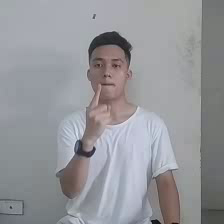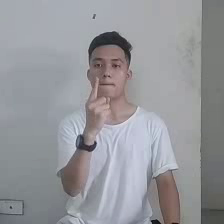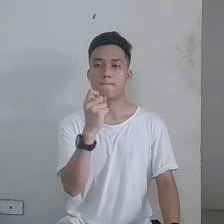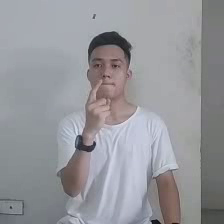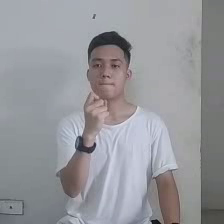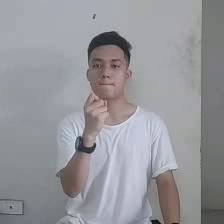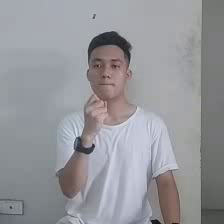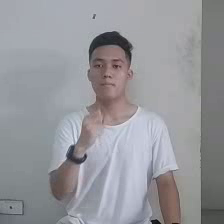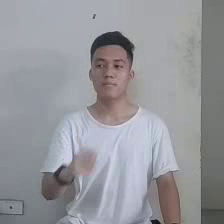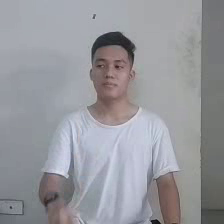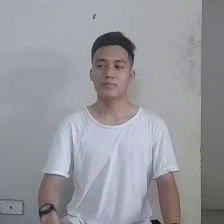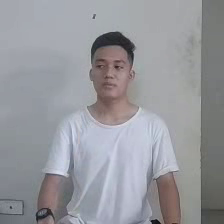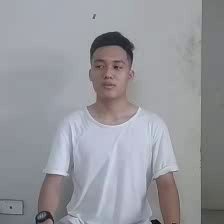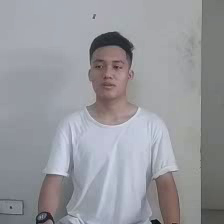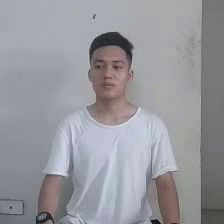Đâu